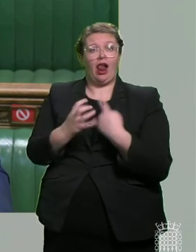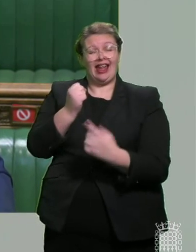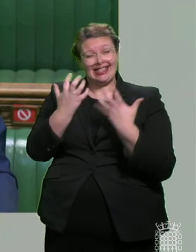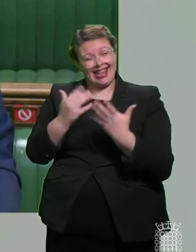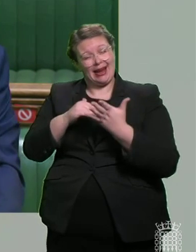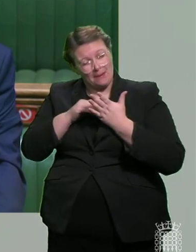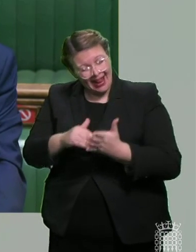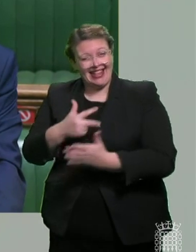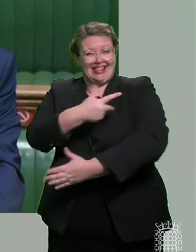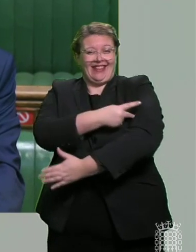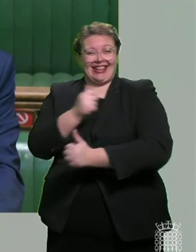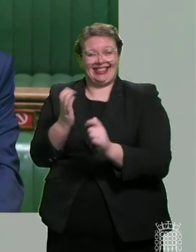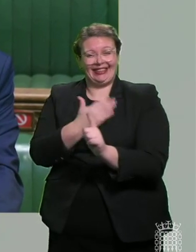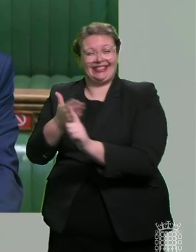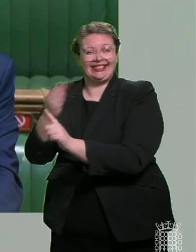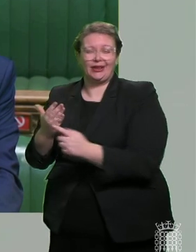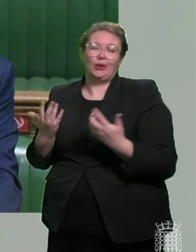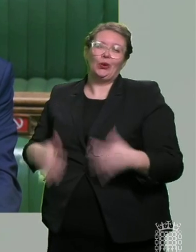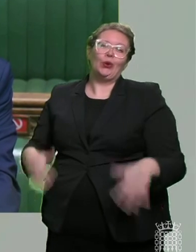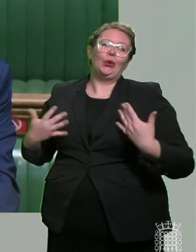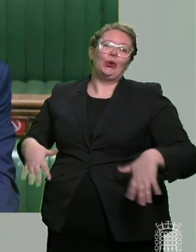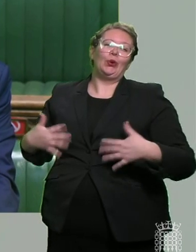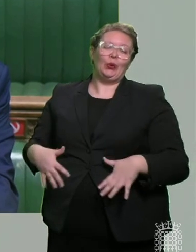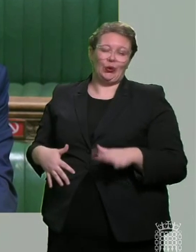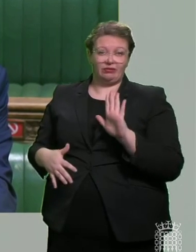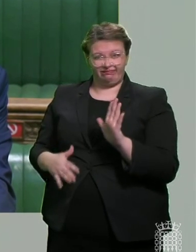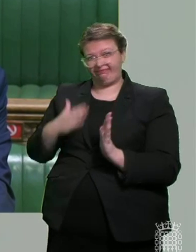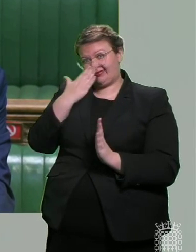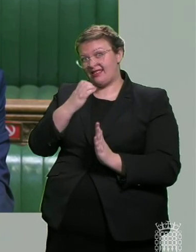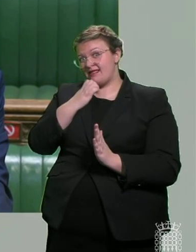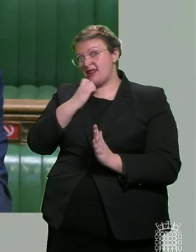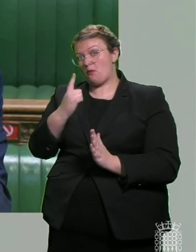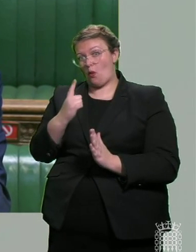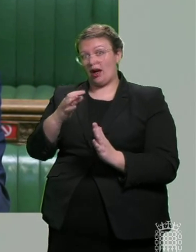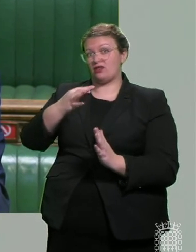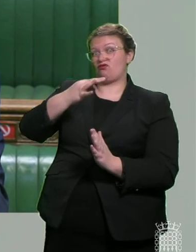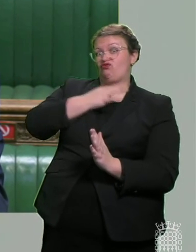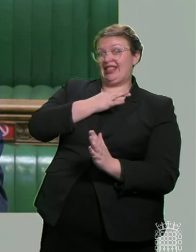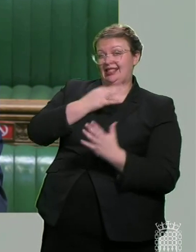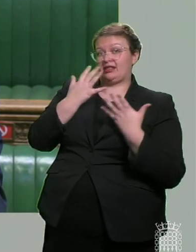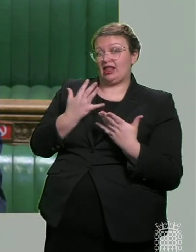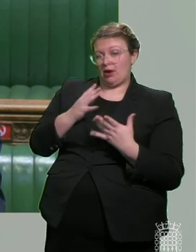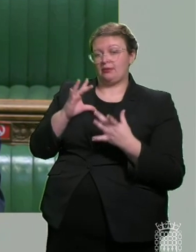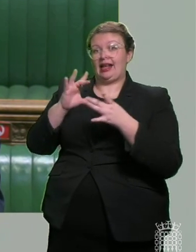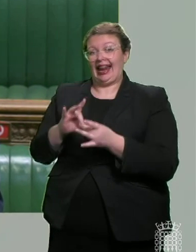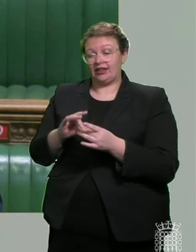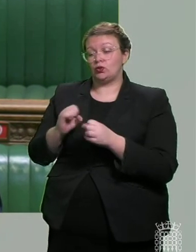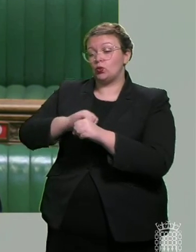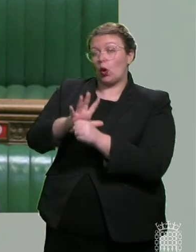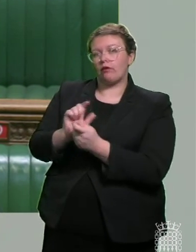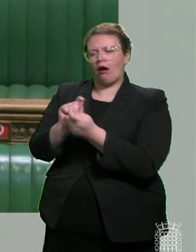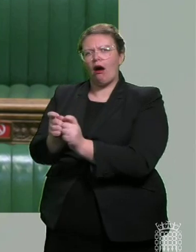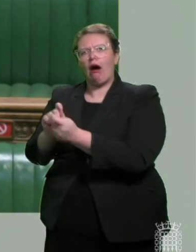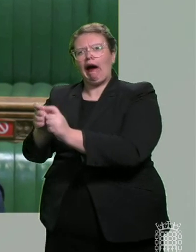The biggest risk to the vaccine programme at the moment is the arrival of new variants, such as the South African variant.